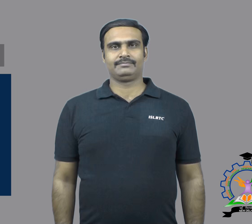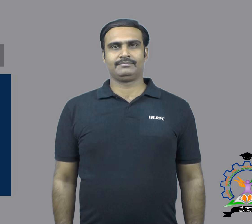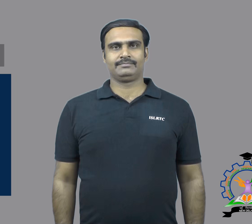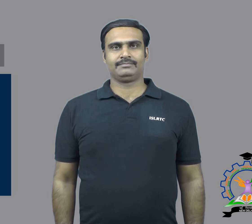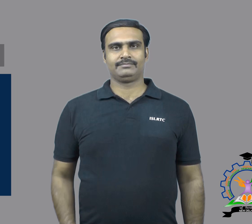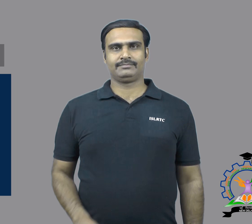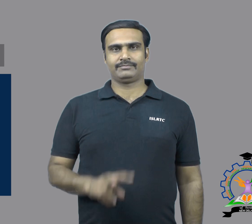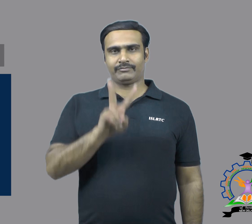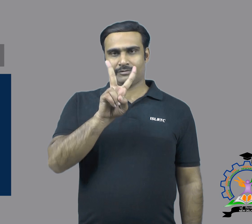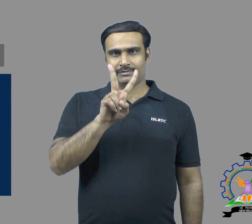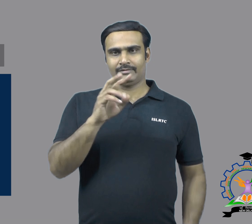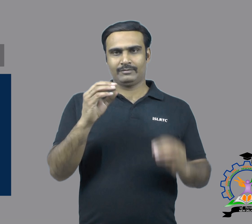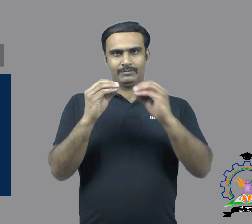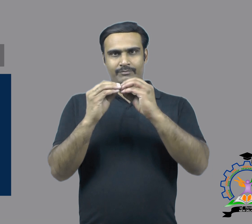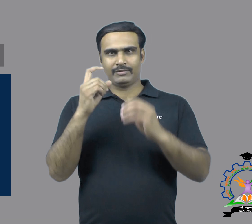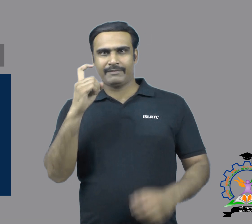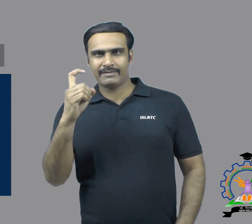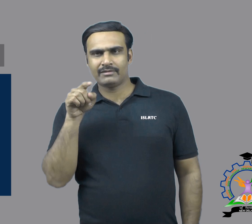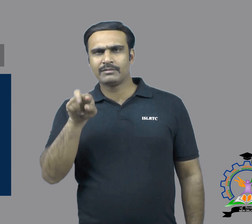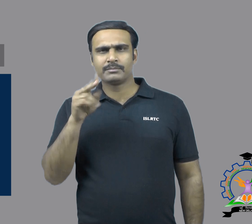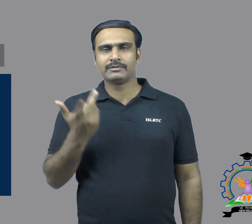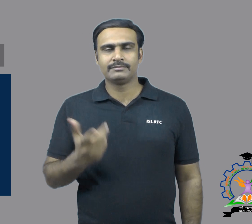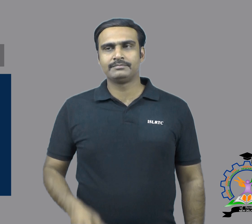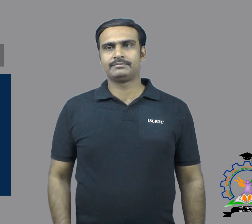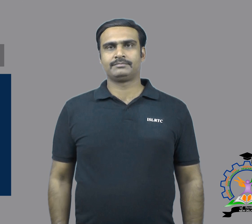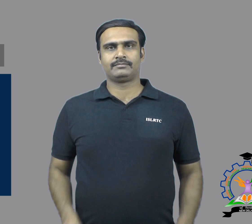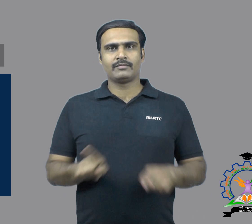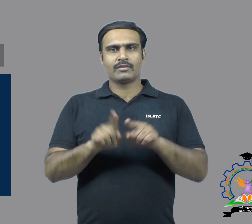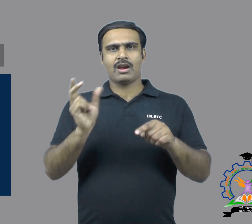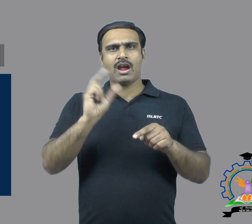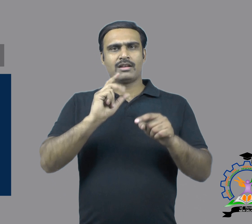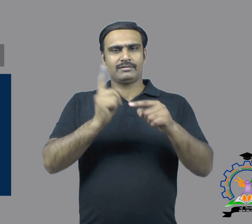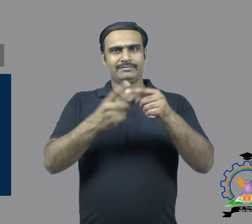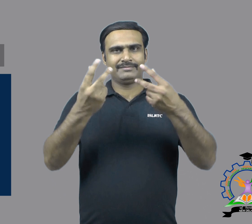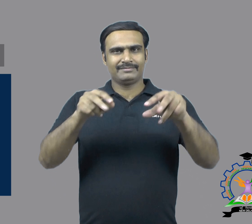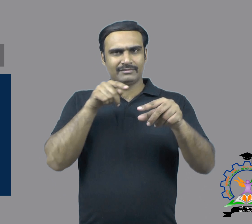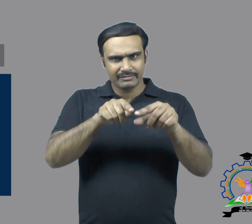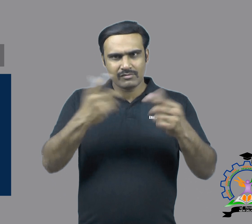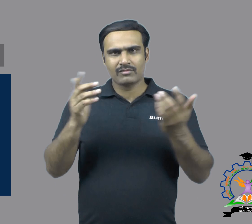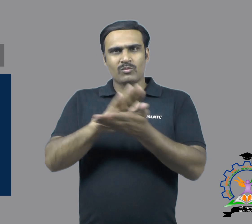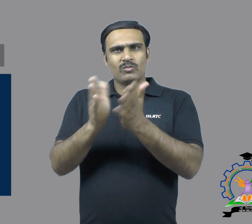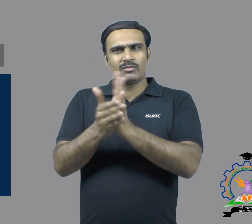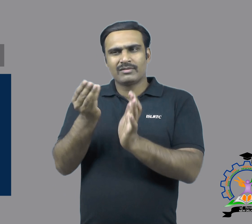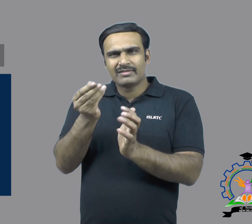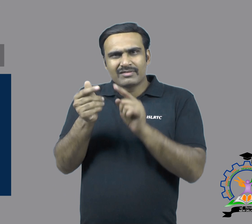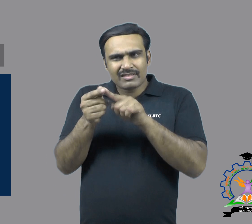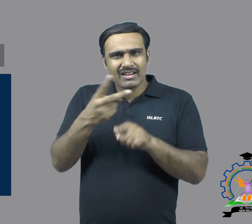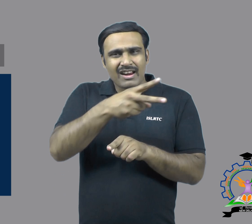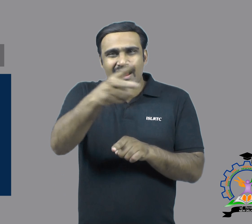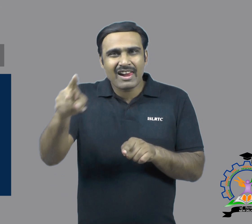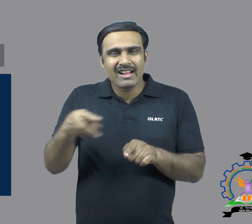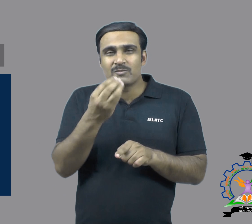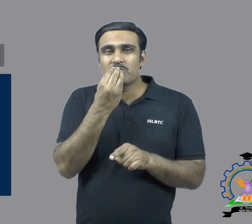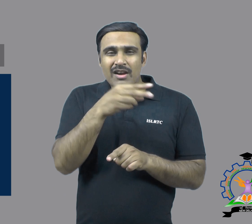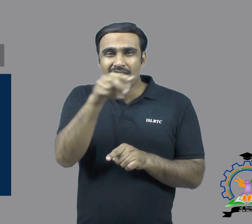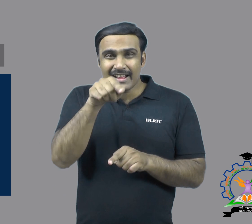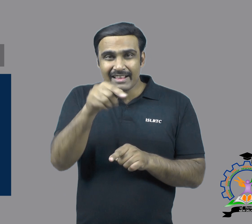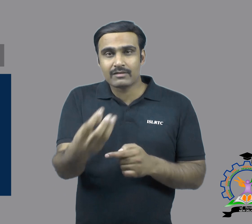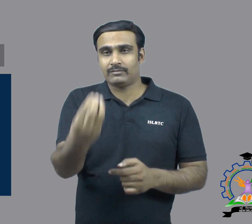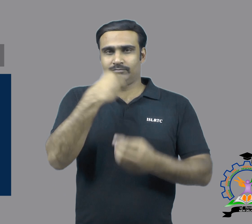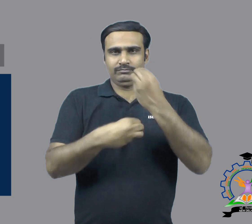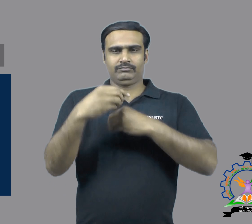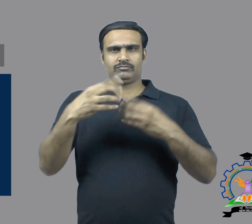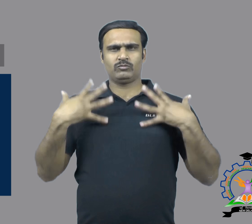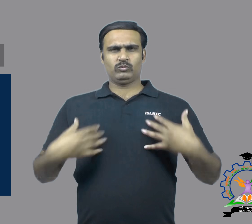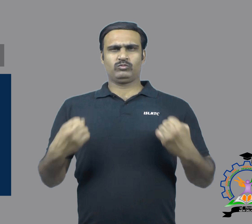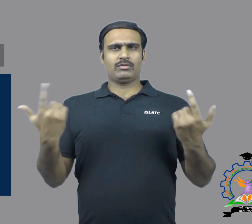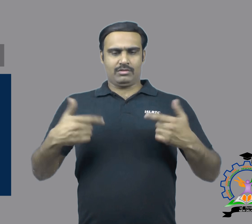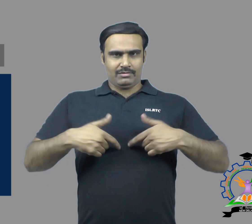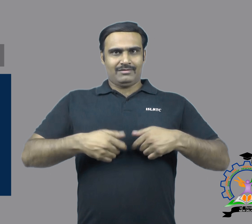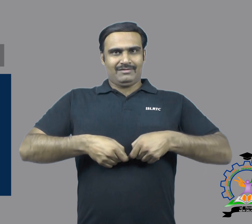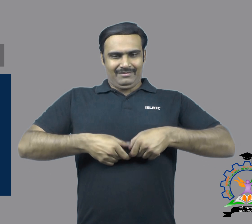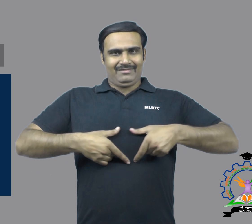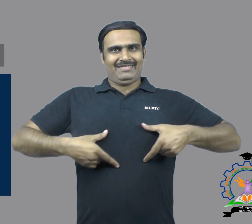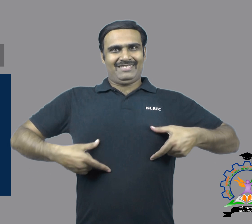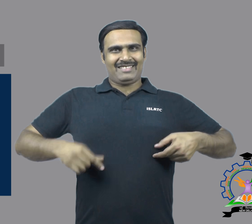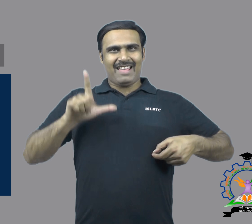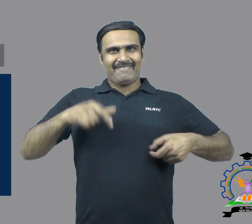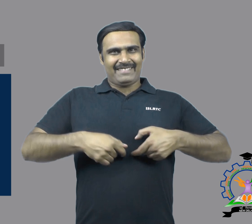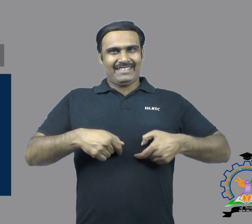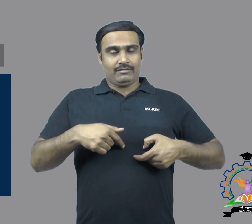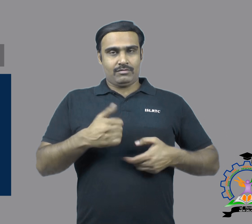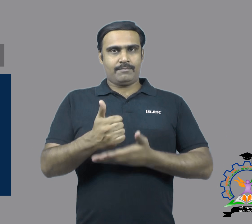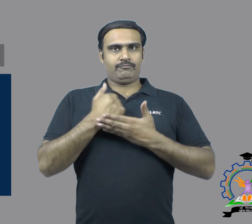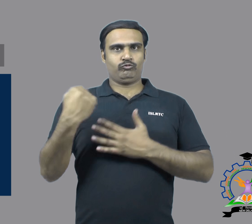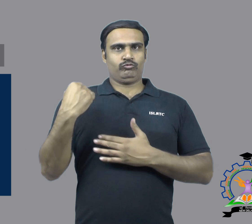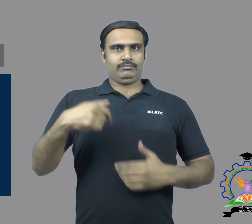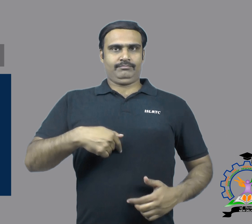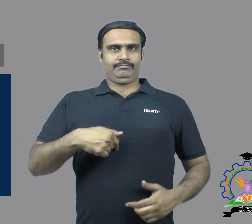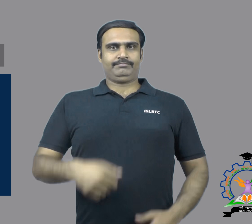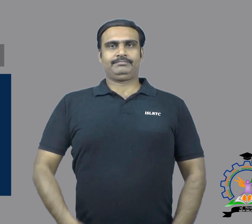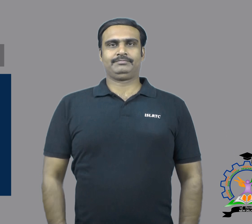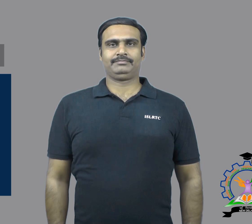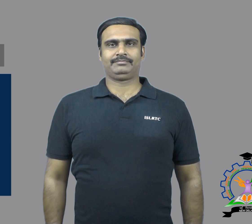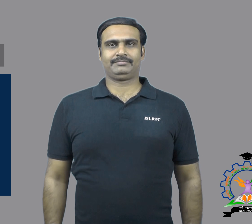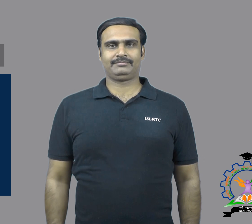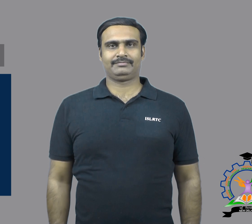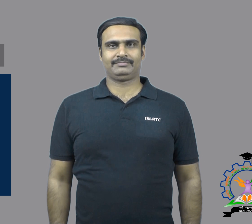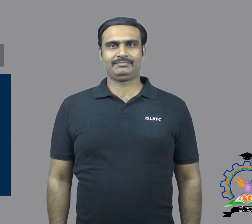Vitamin B7